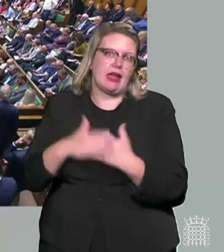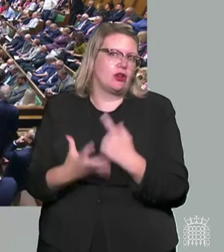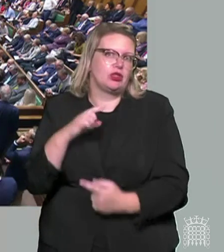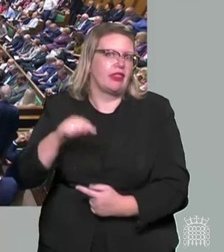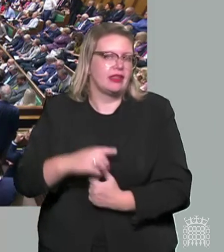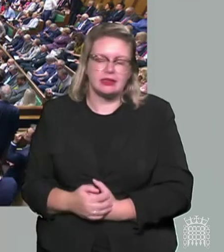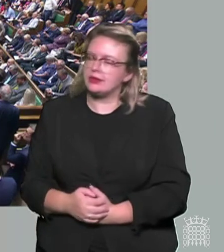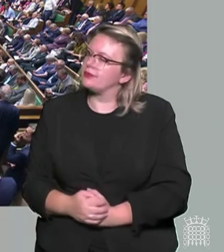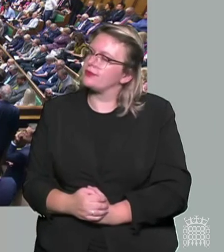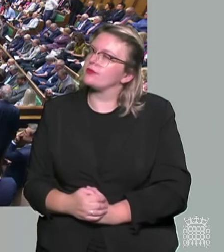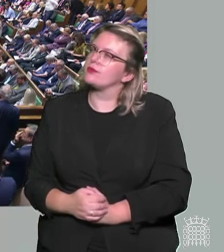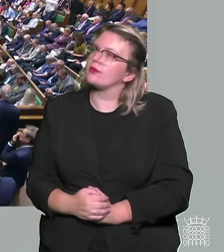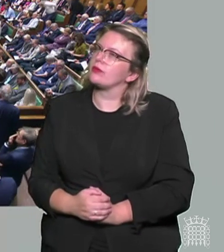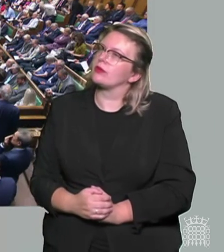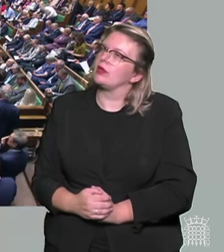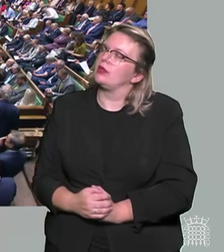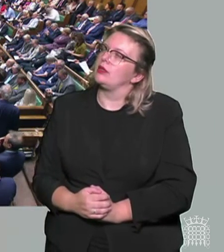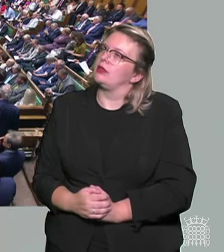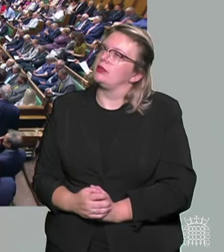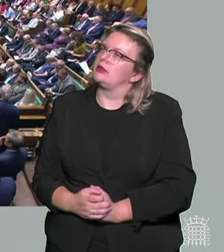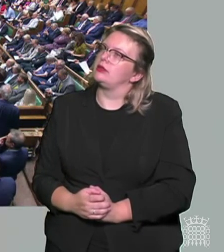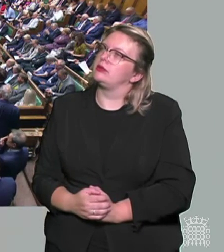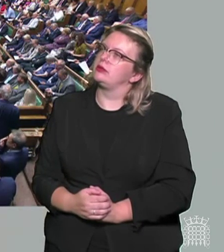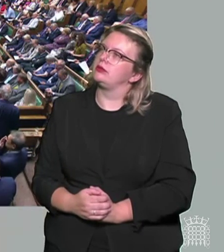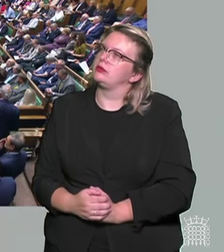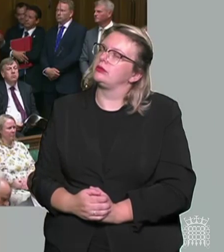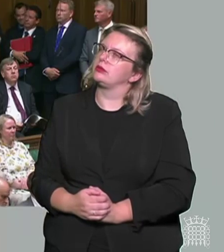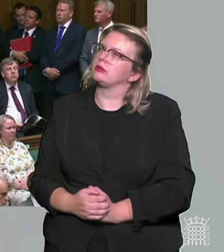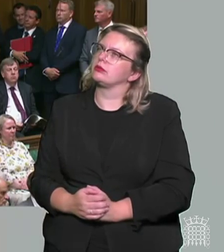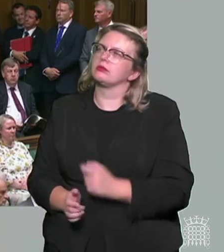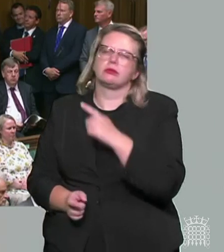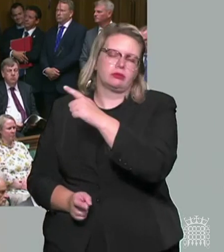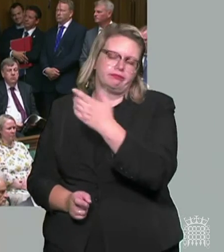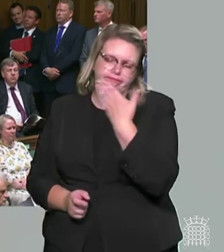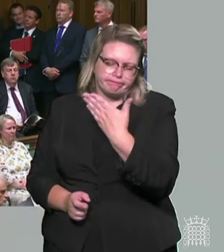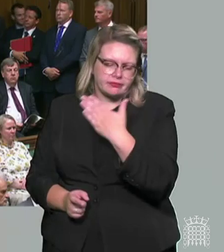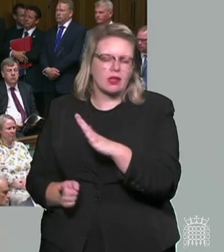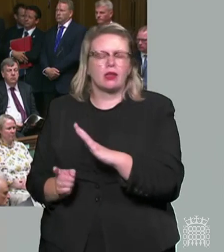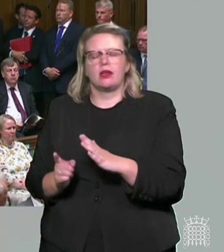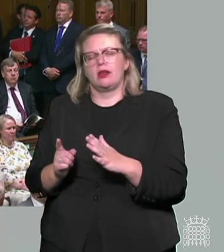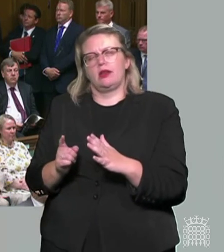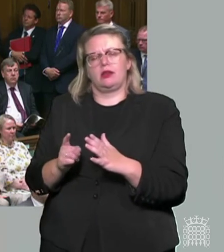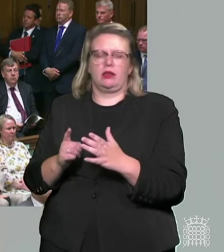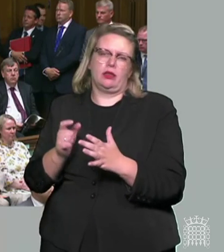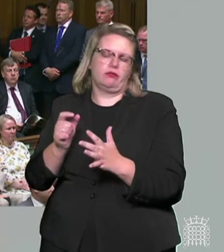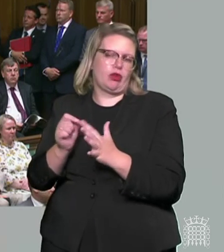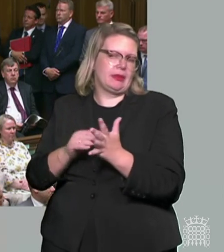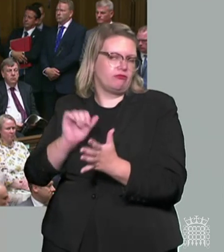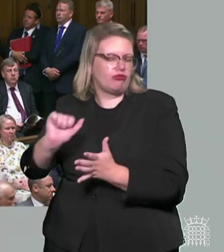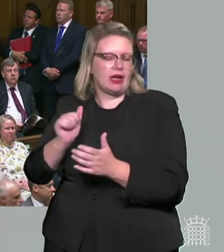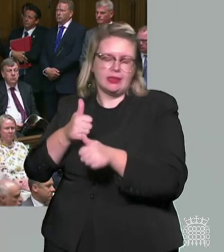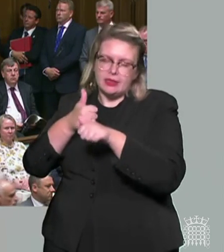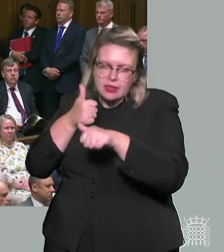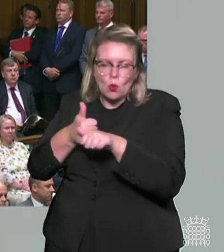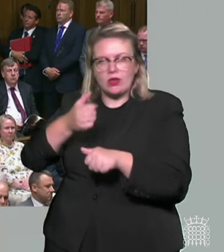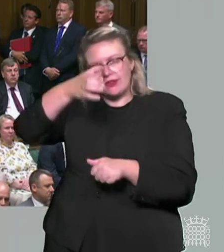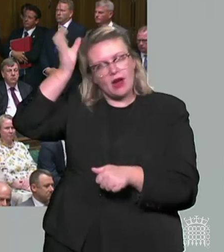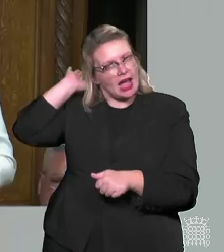My right honourable Friend rightly paid tribute to our hard-working firefighters, who have been dealing with the fires over the past few days in this unprecedented weather.